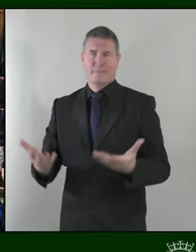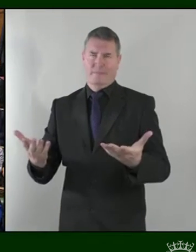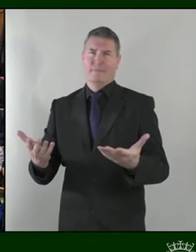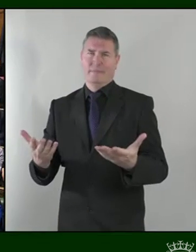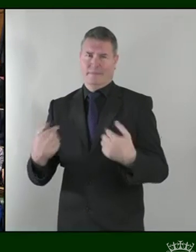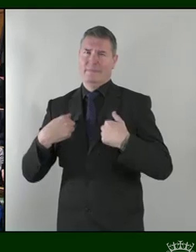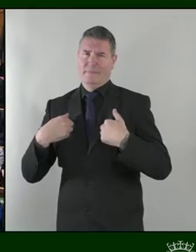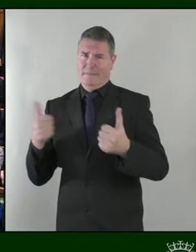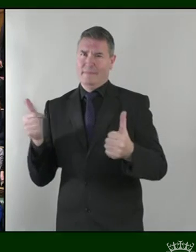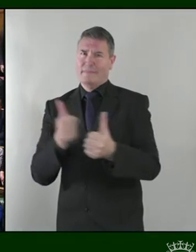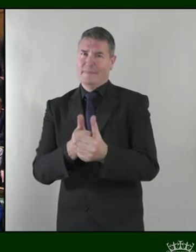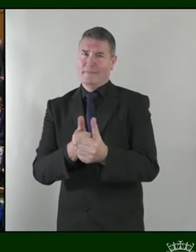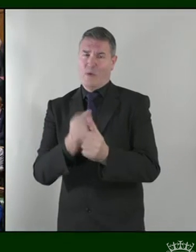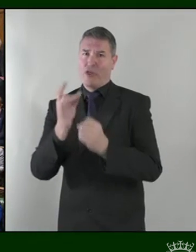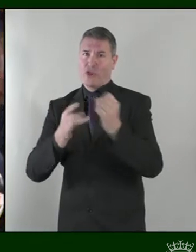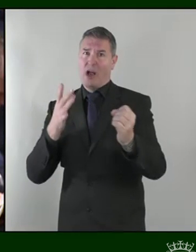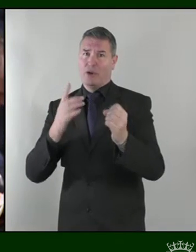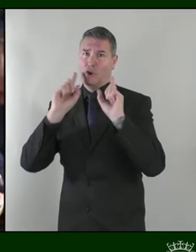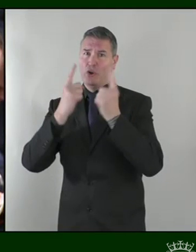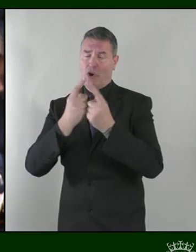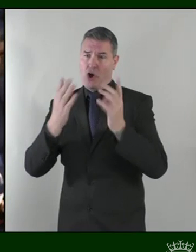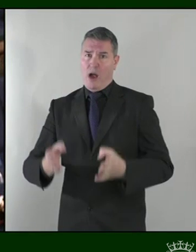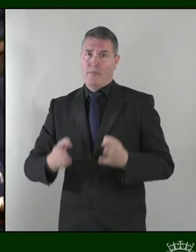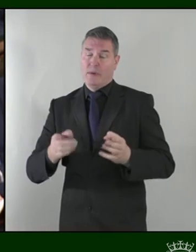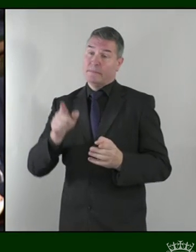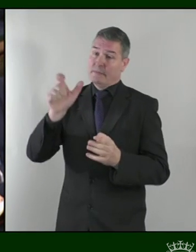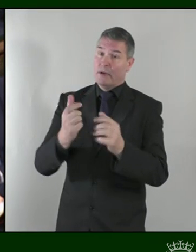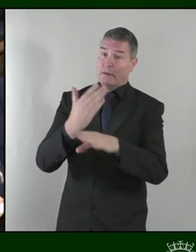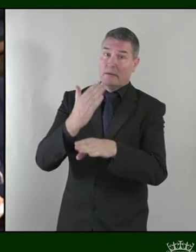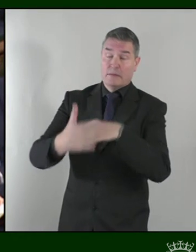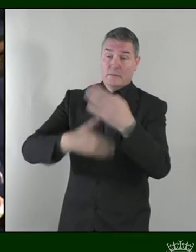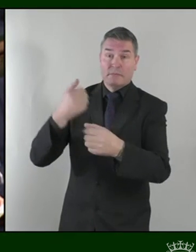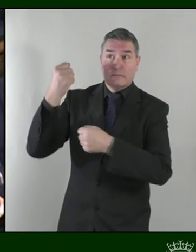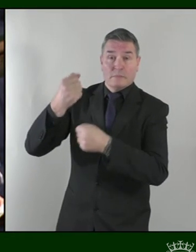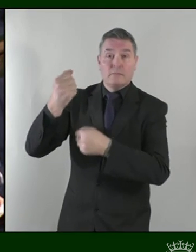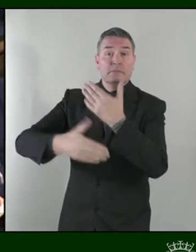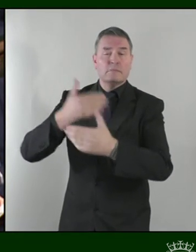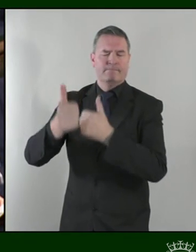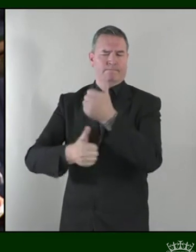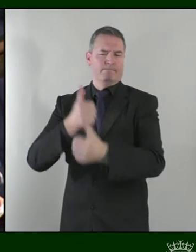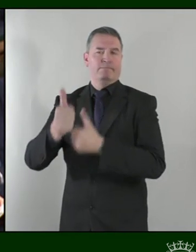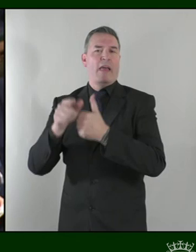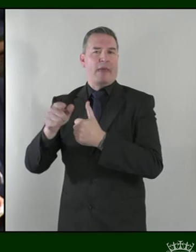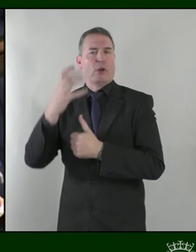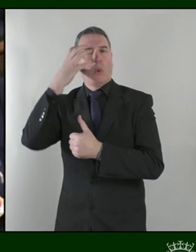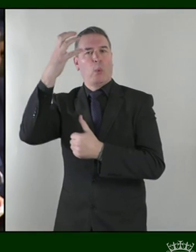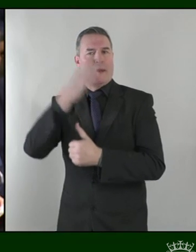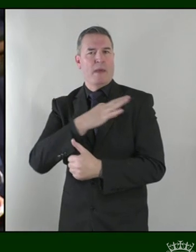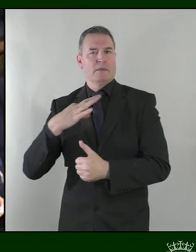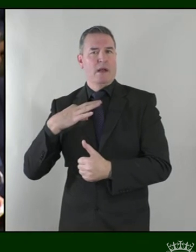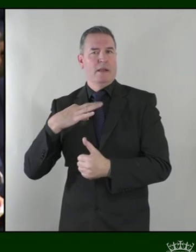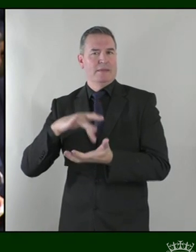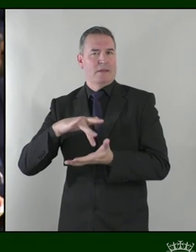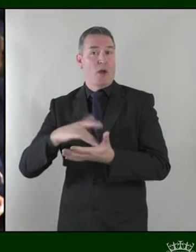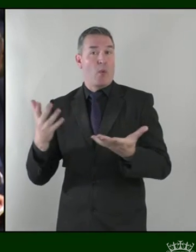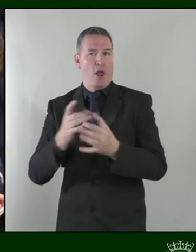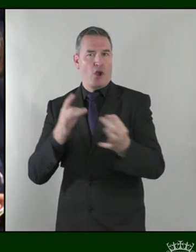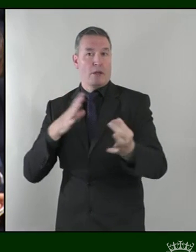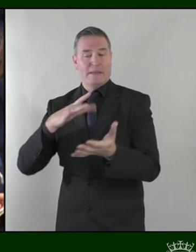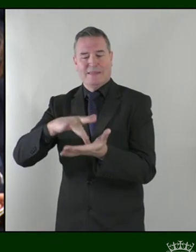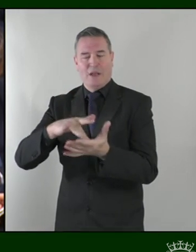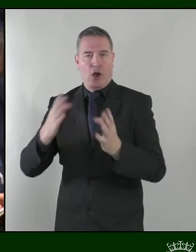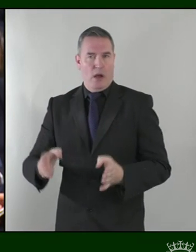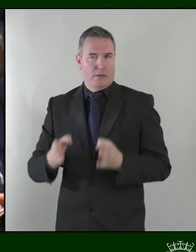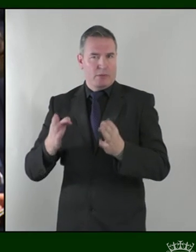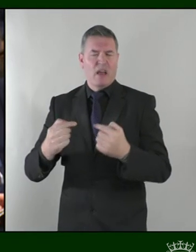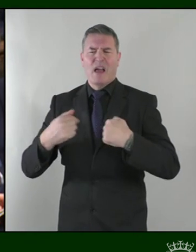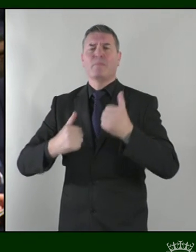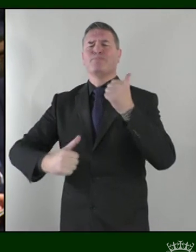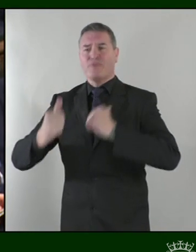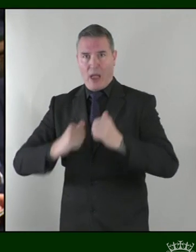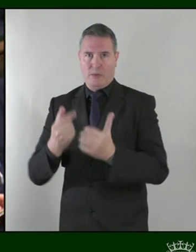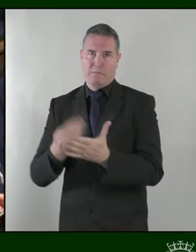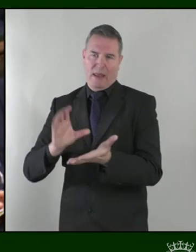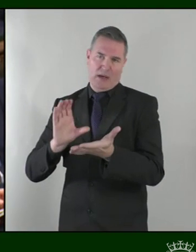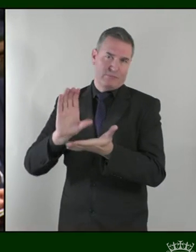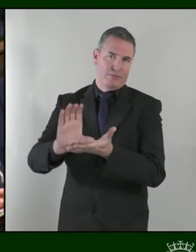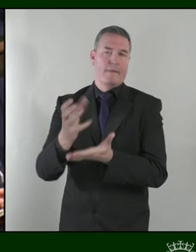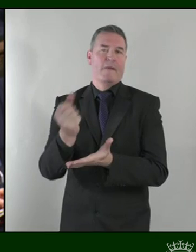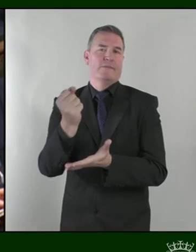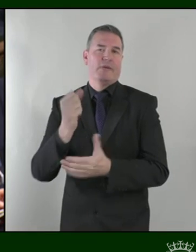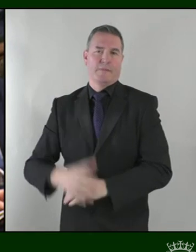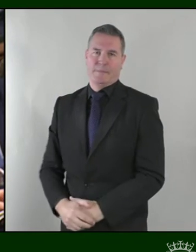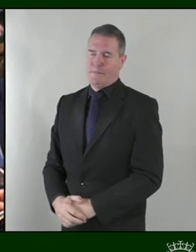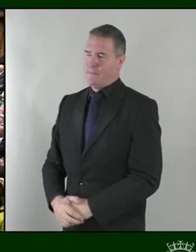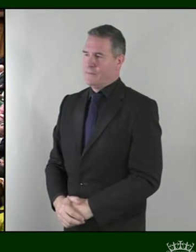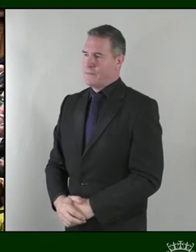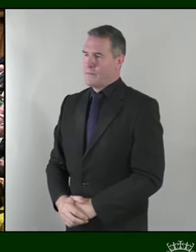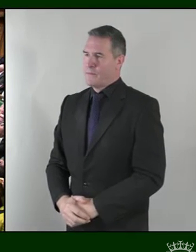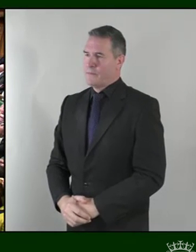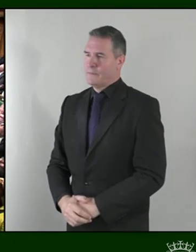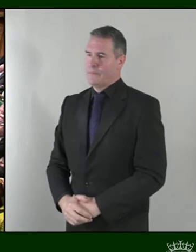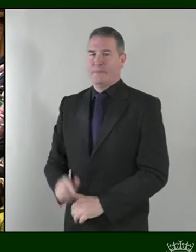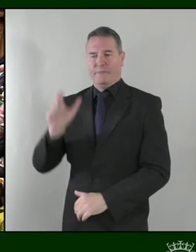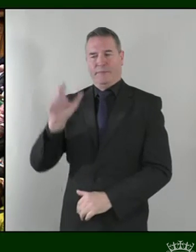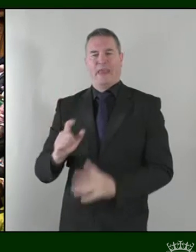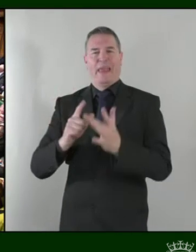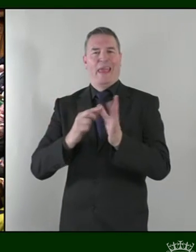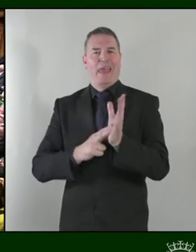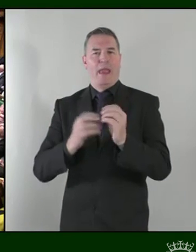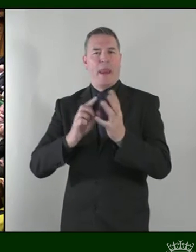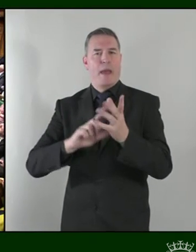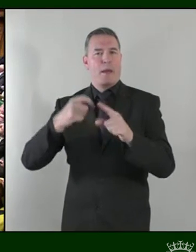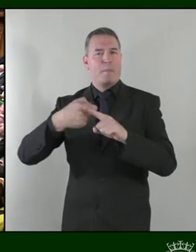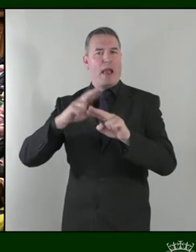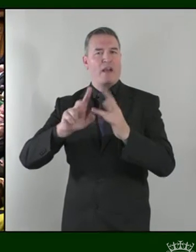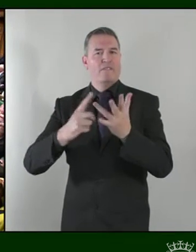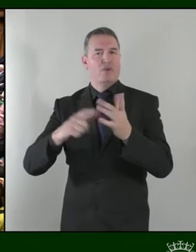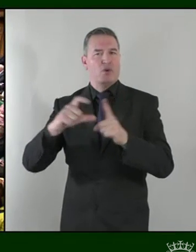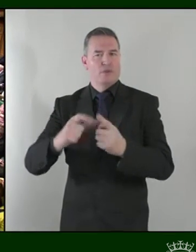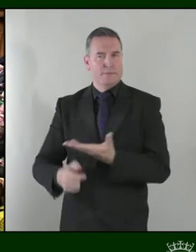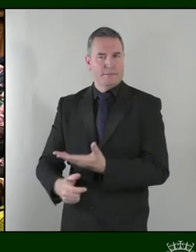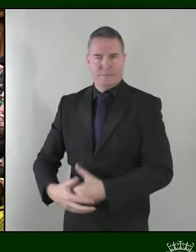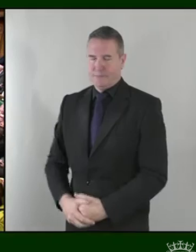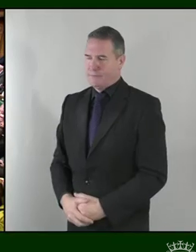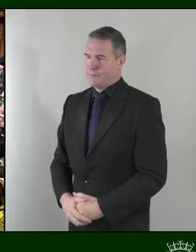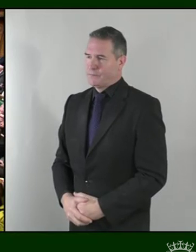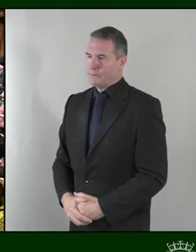I agree passionately with my honourable Friend and congratulate him on all he has done to campaign for the redevelopment of Queen’s Medical Centre and Nottingham City Hospital, and of course I am proud that that money is now flowing through to those wonderful projects.